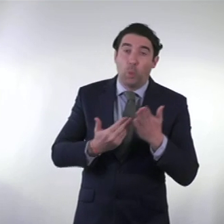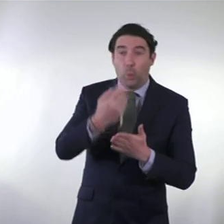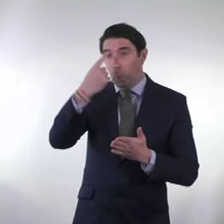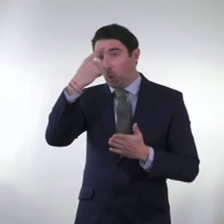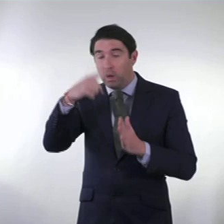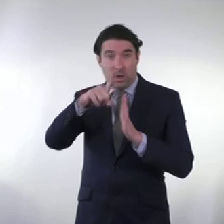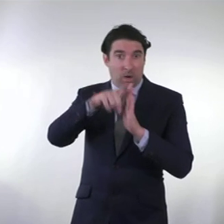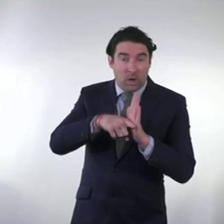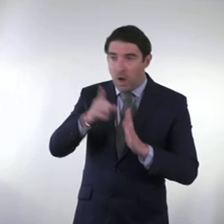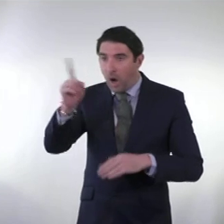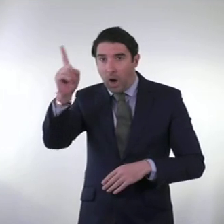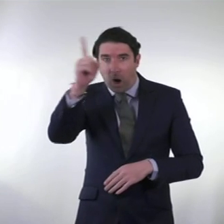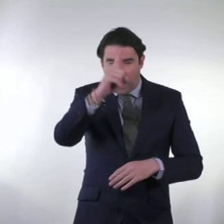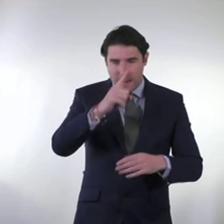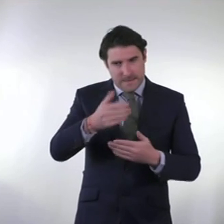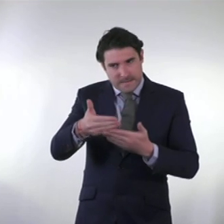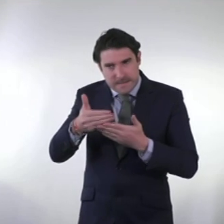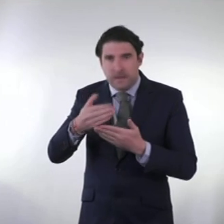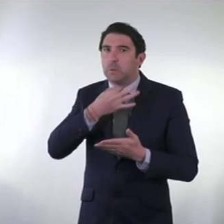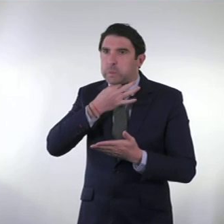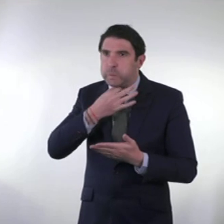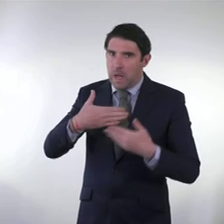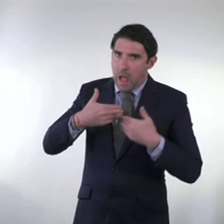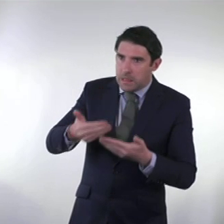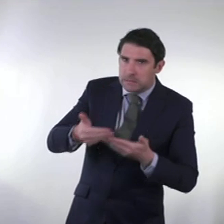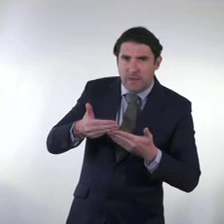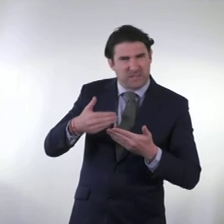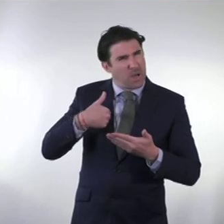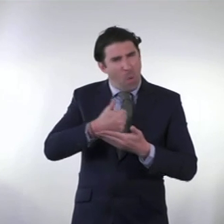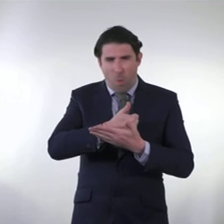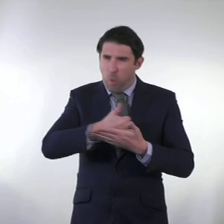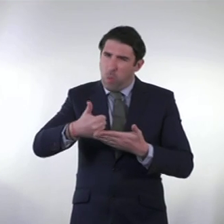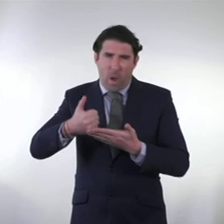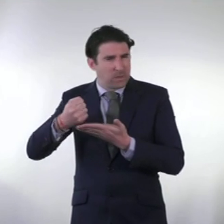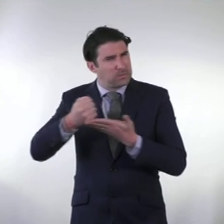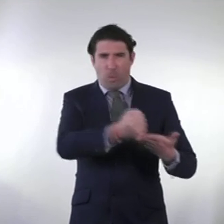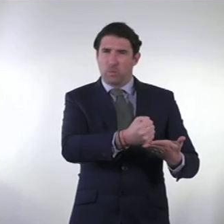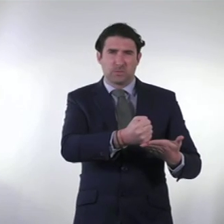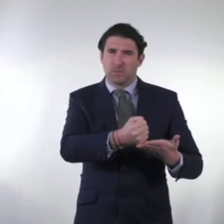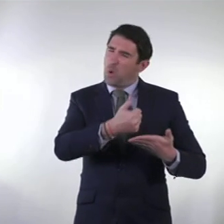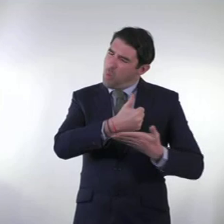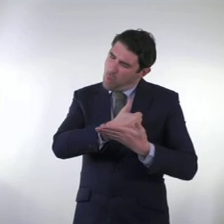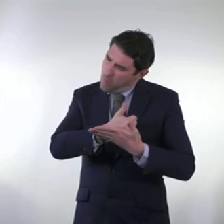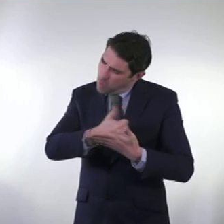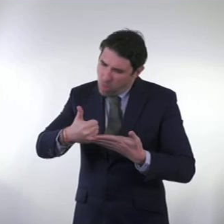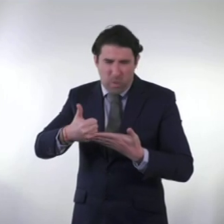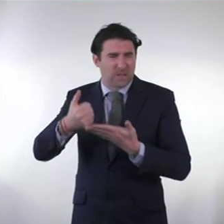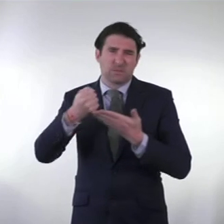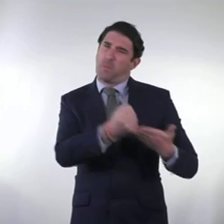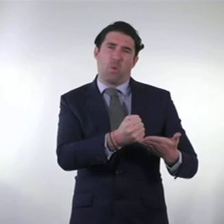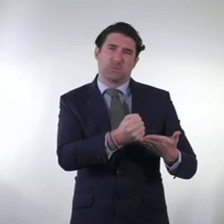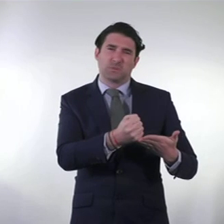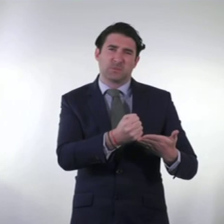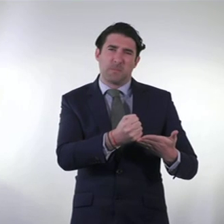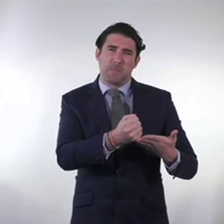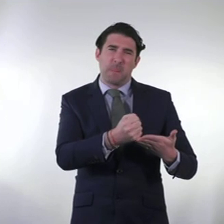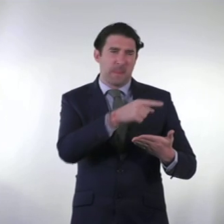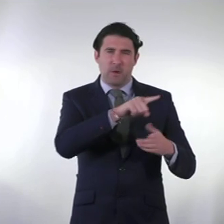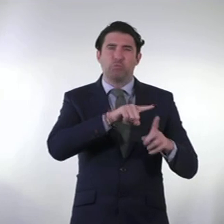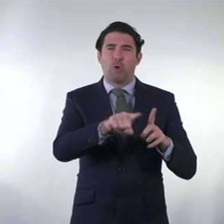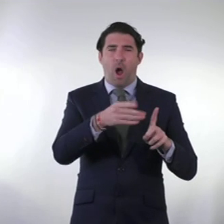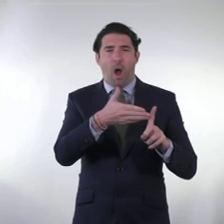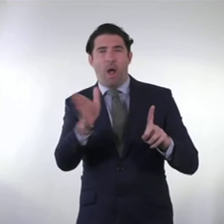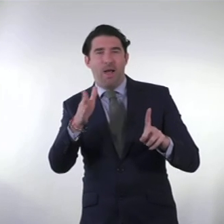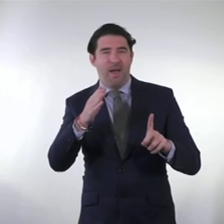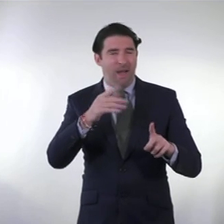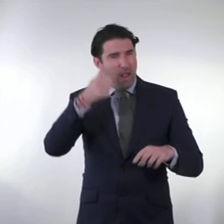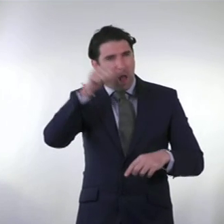Because of the restrictions, lots of people’s jobs—in Newcastle, it is 10,000 people’s jobs in hospitality—are at risk.